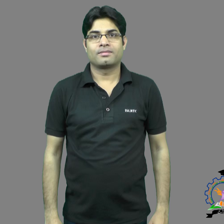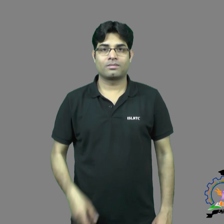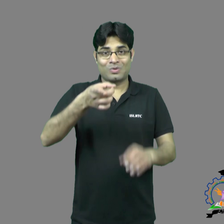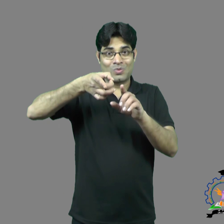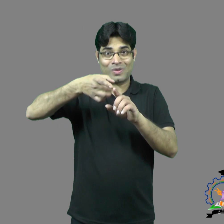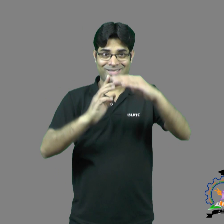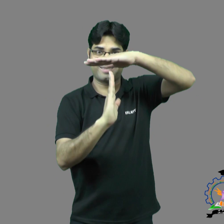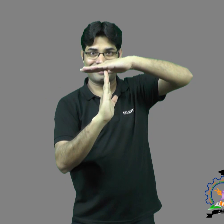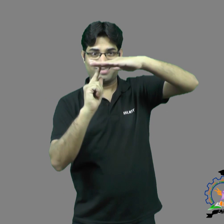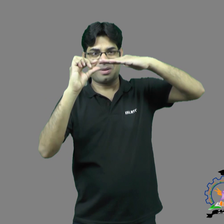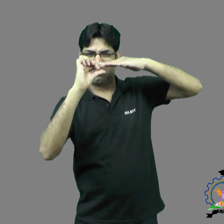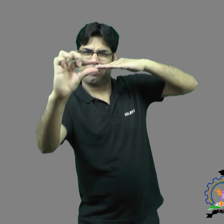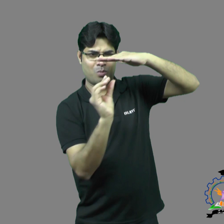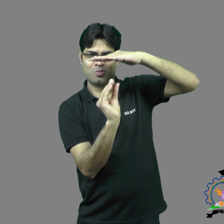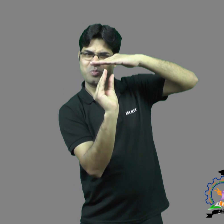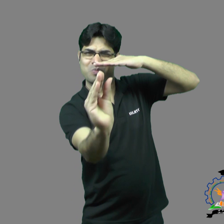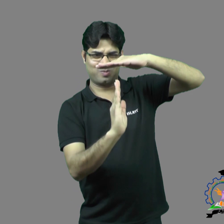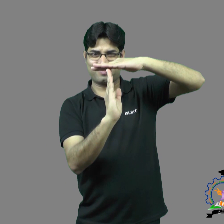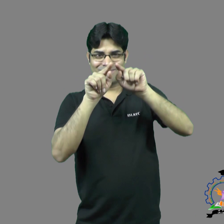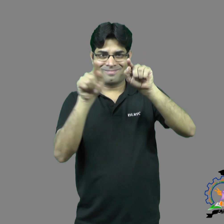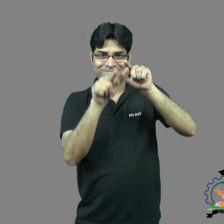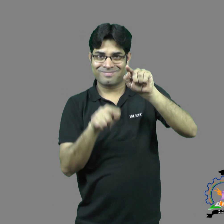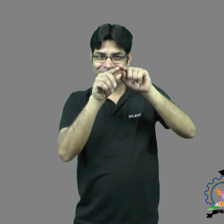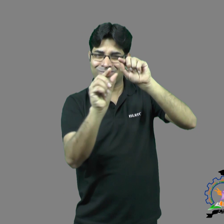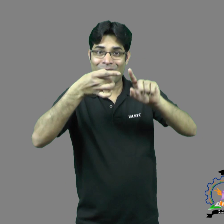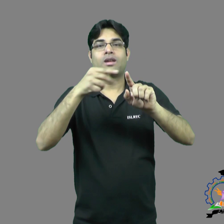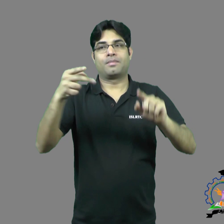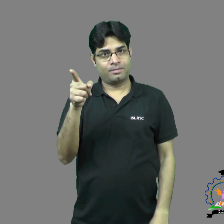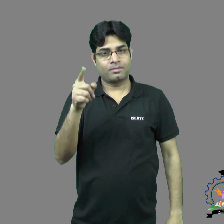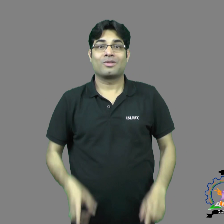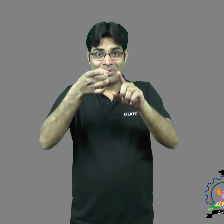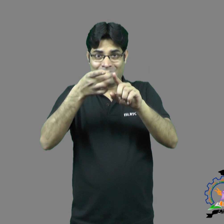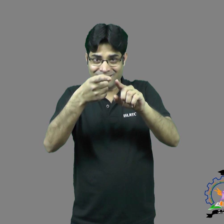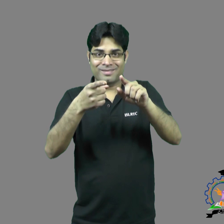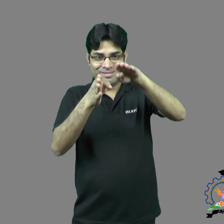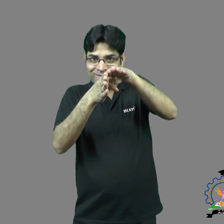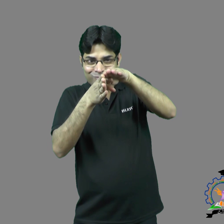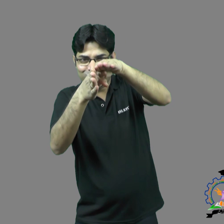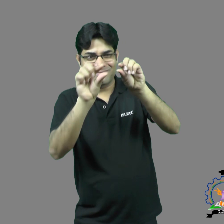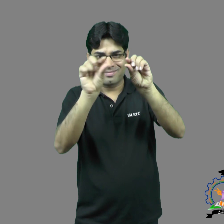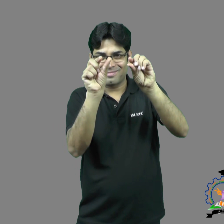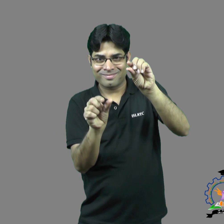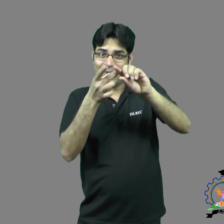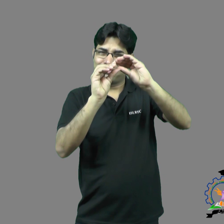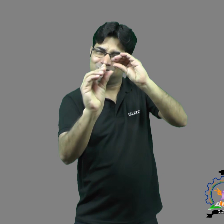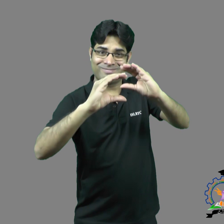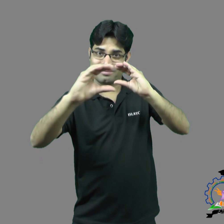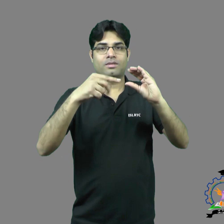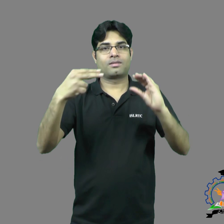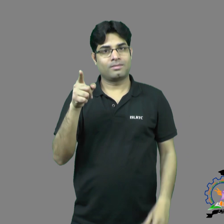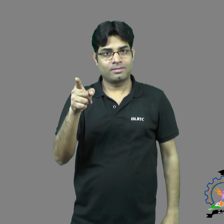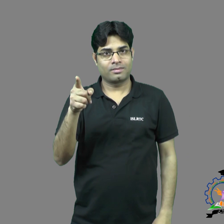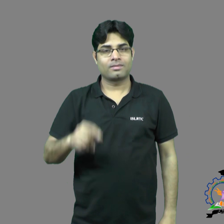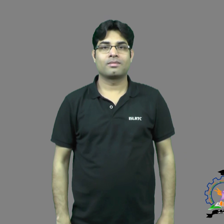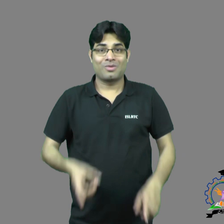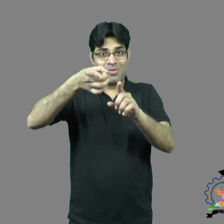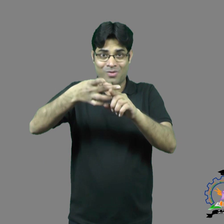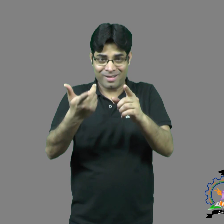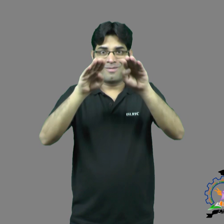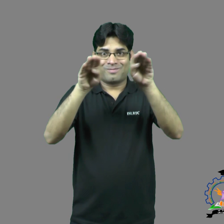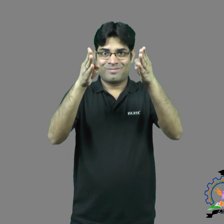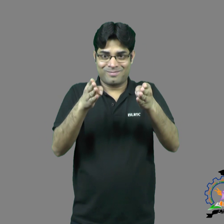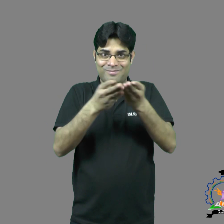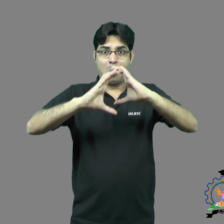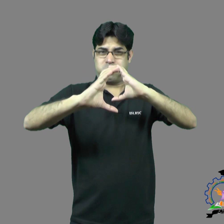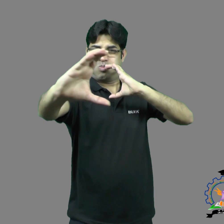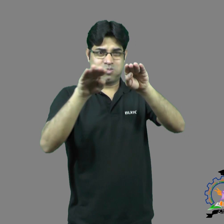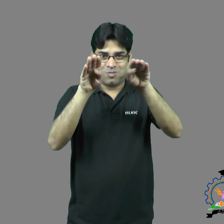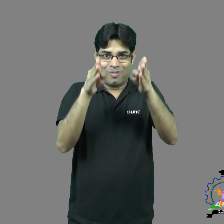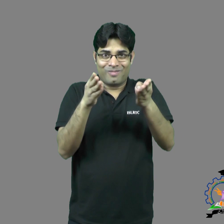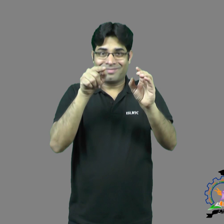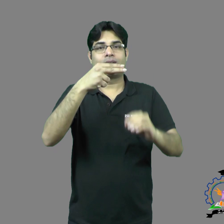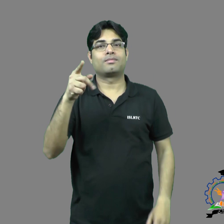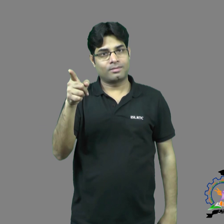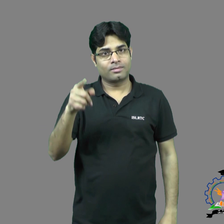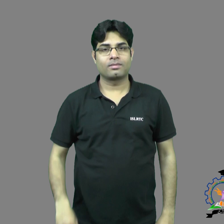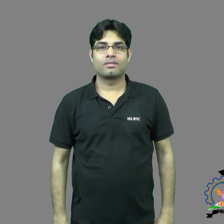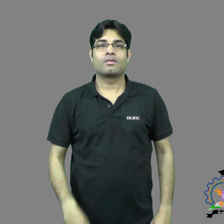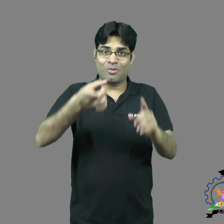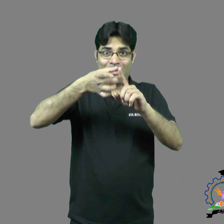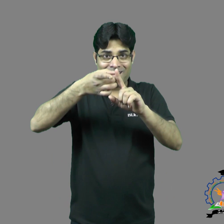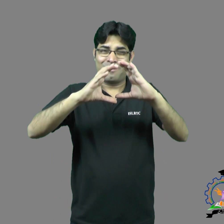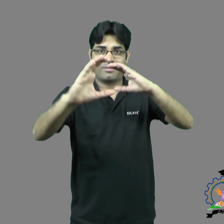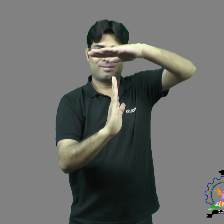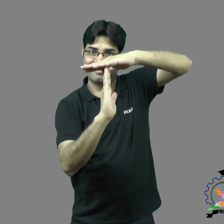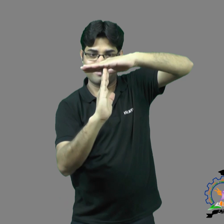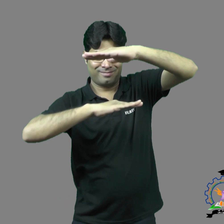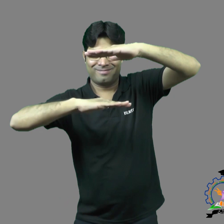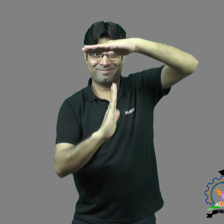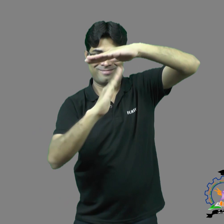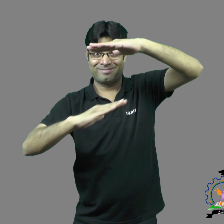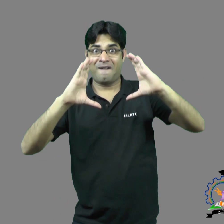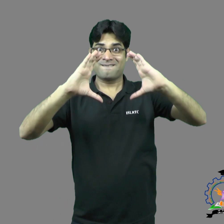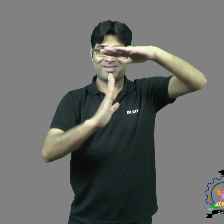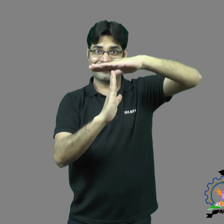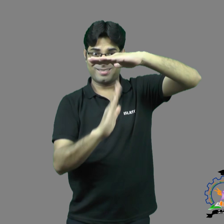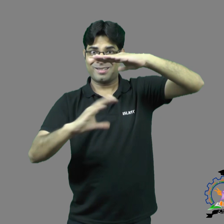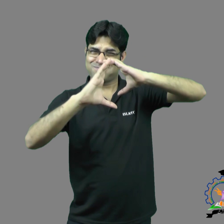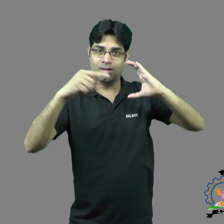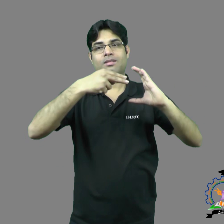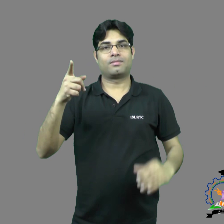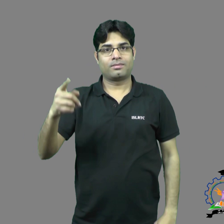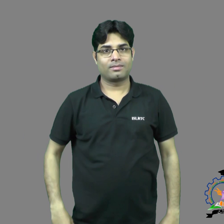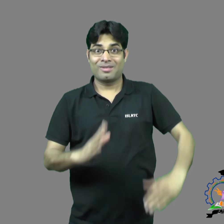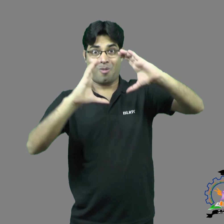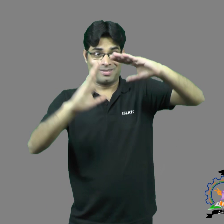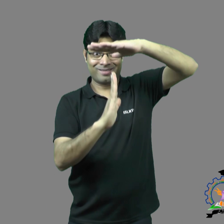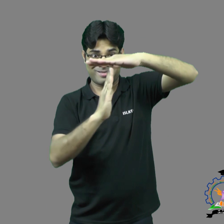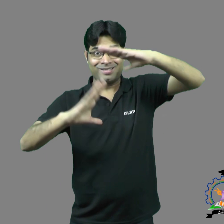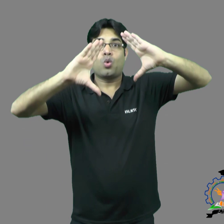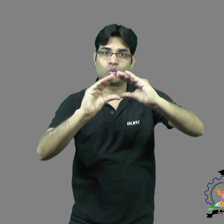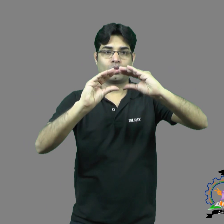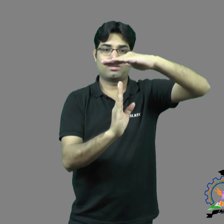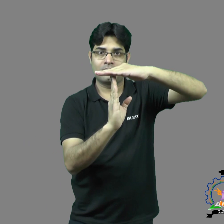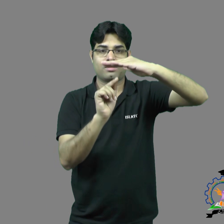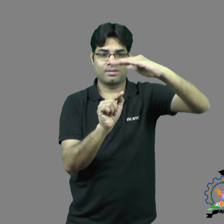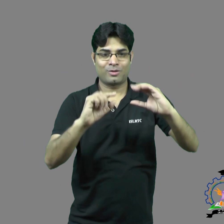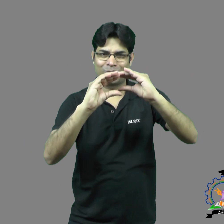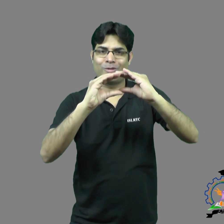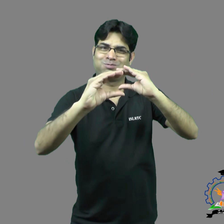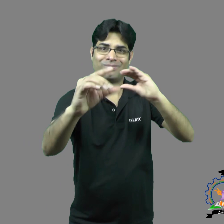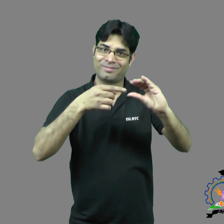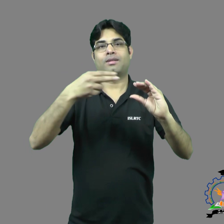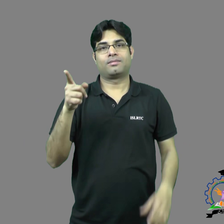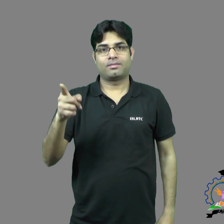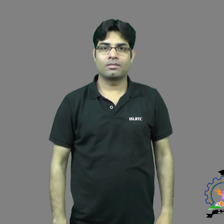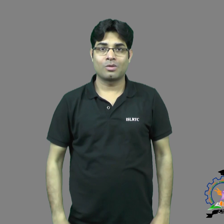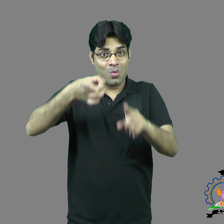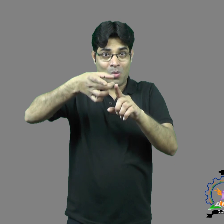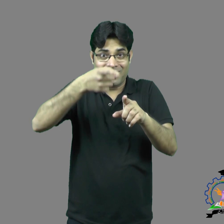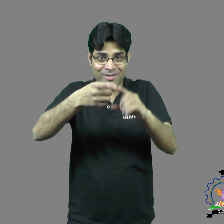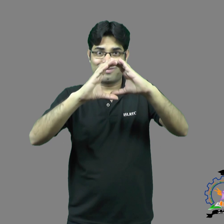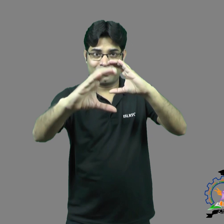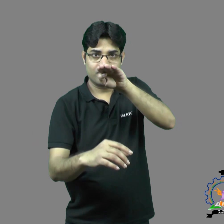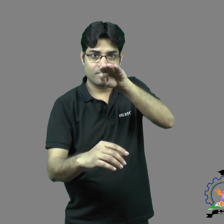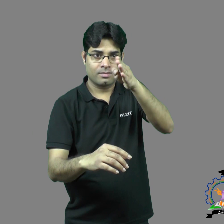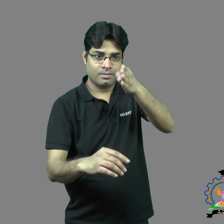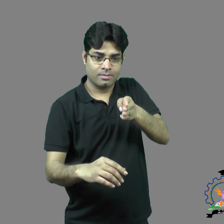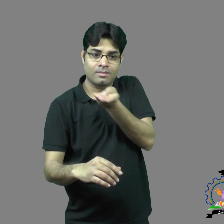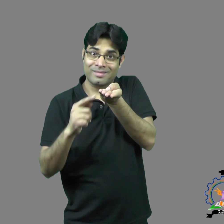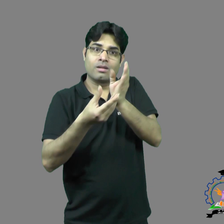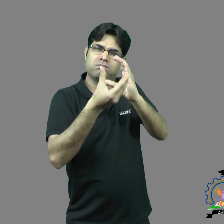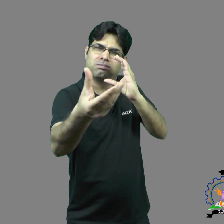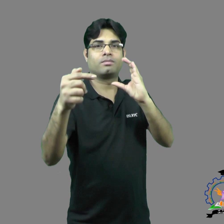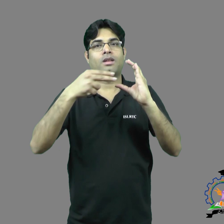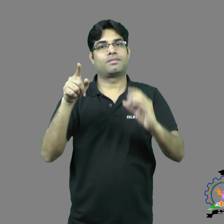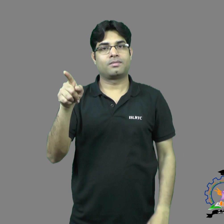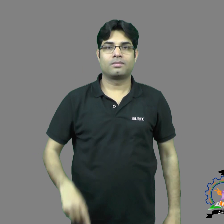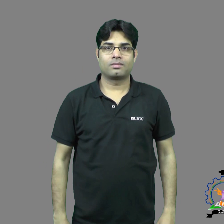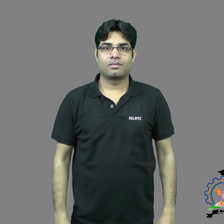T-Bar L-Angle HSS Wide Flange I-Beam Channel